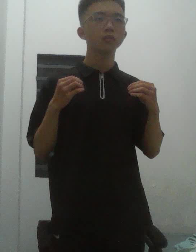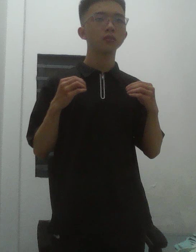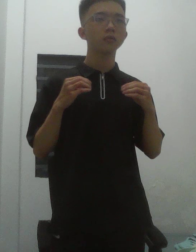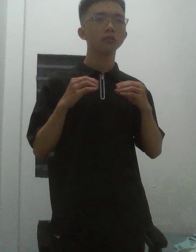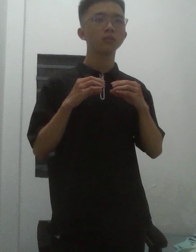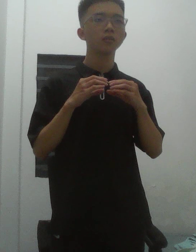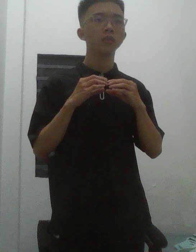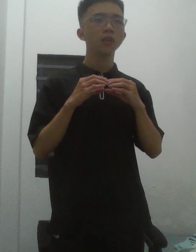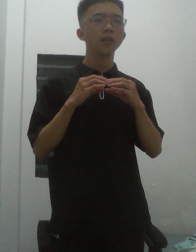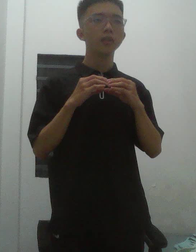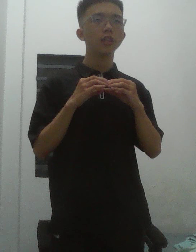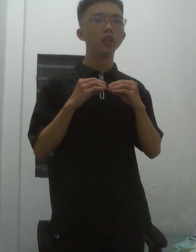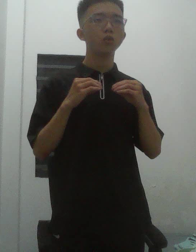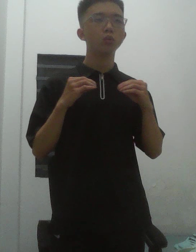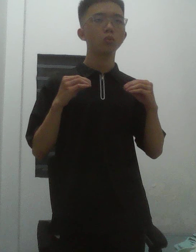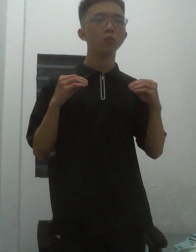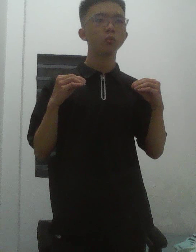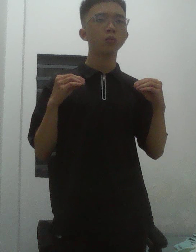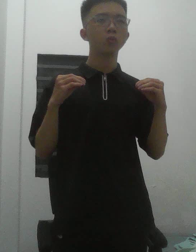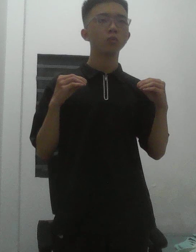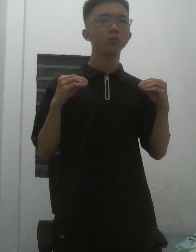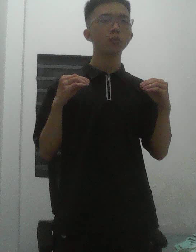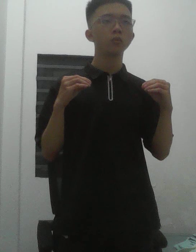nhieu